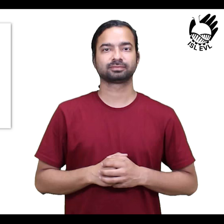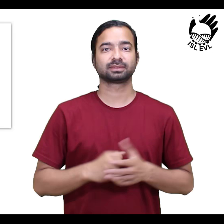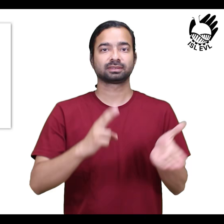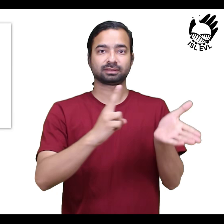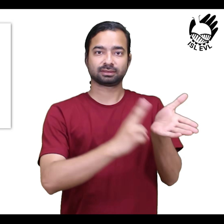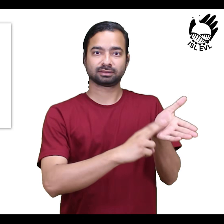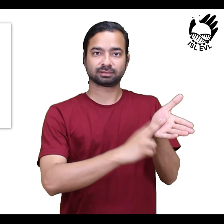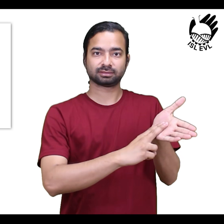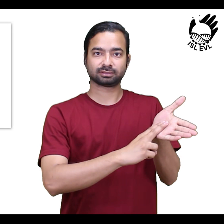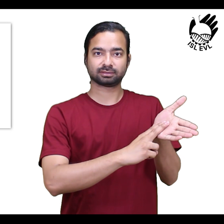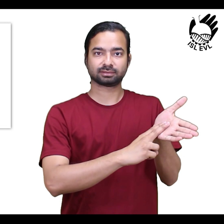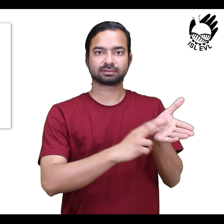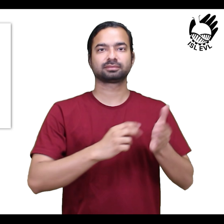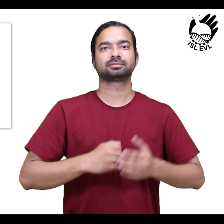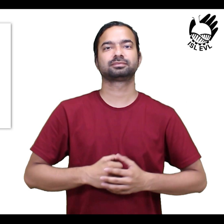Nitrogen